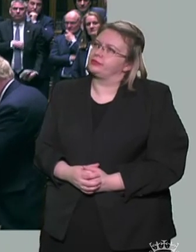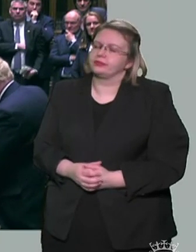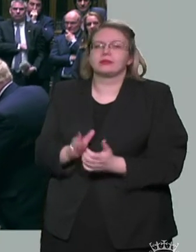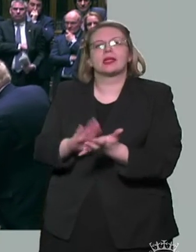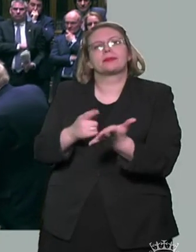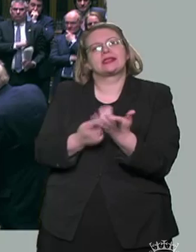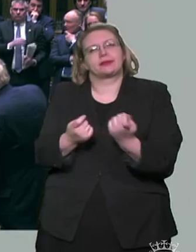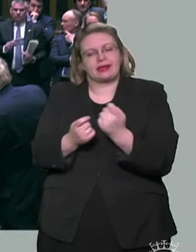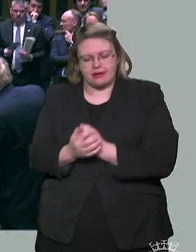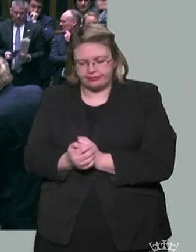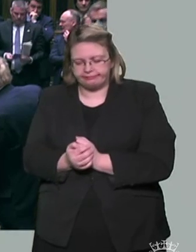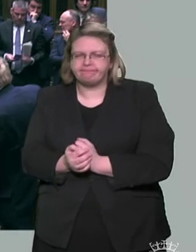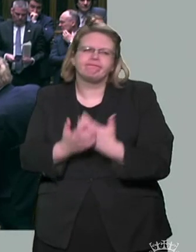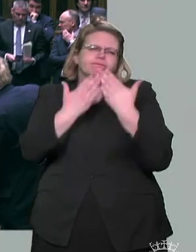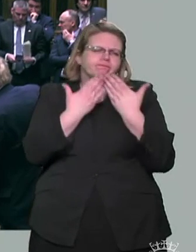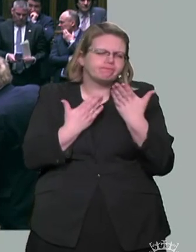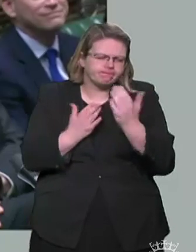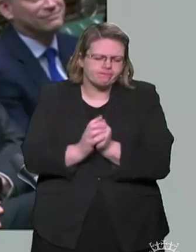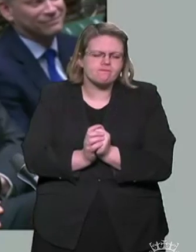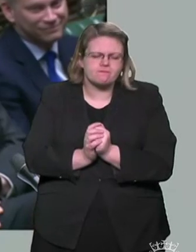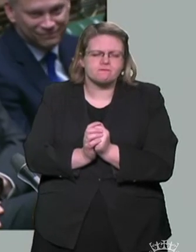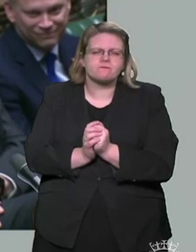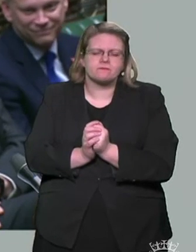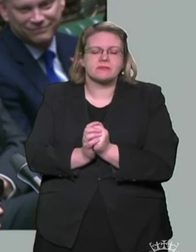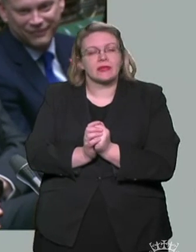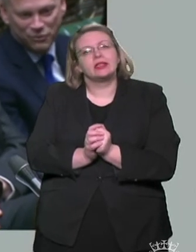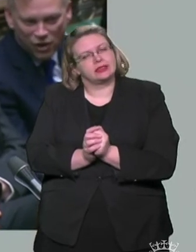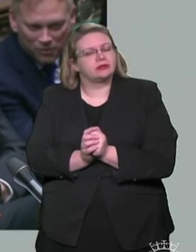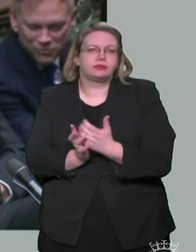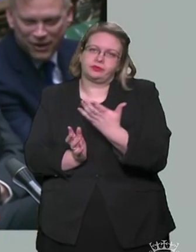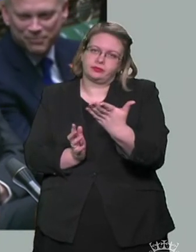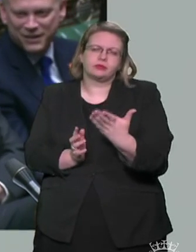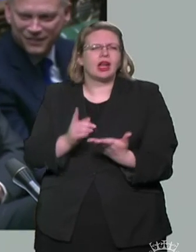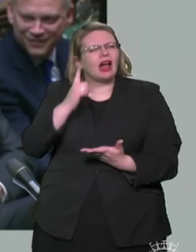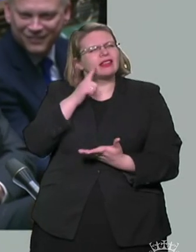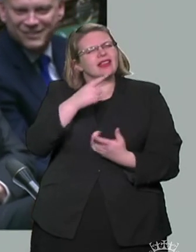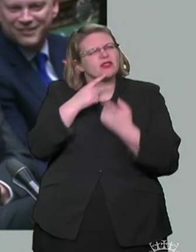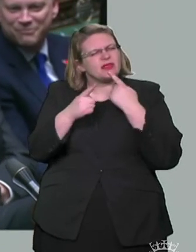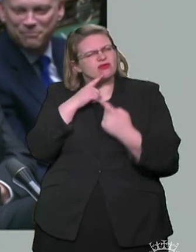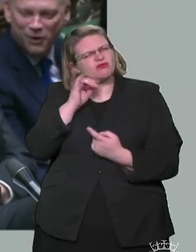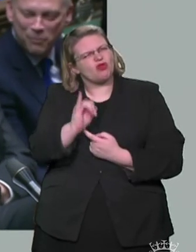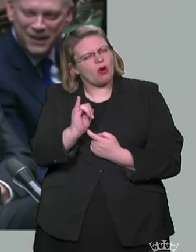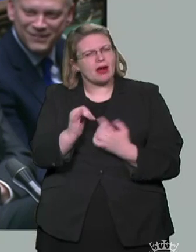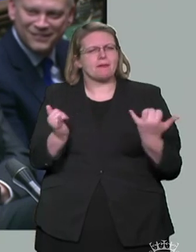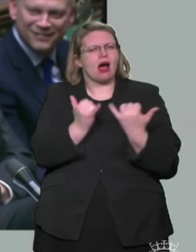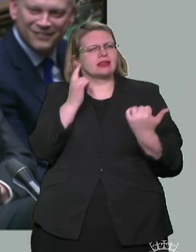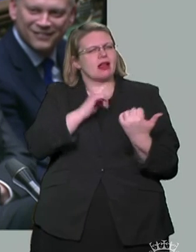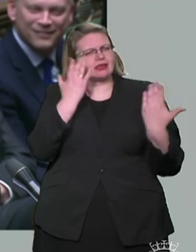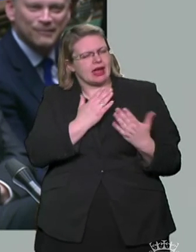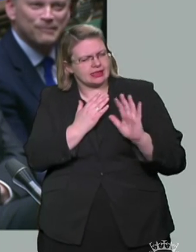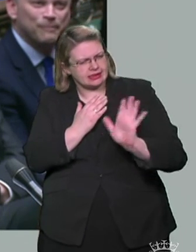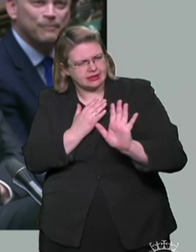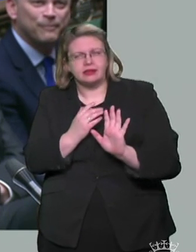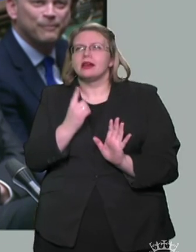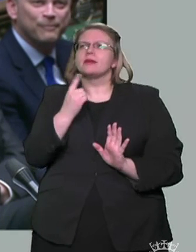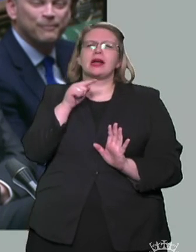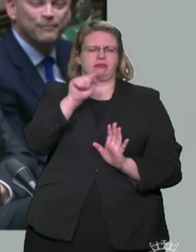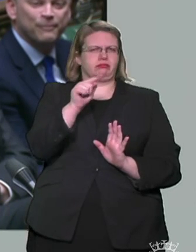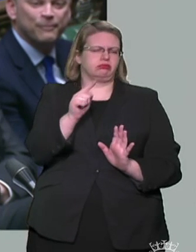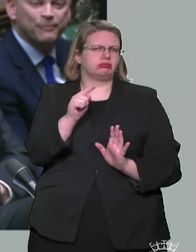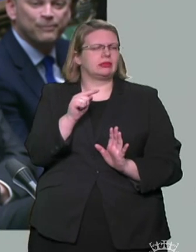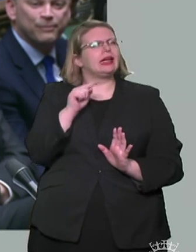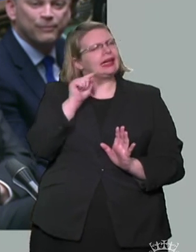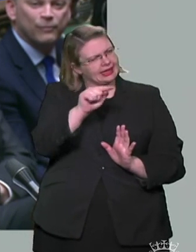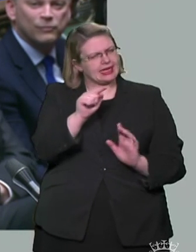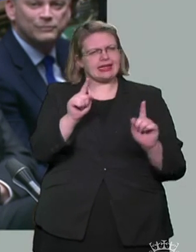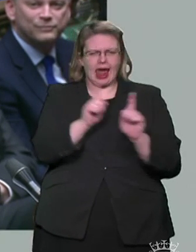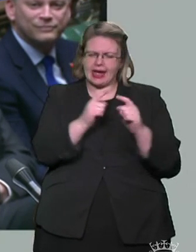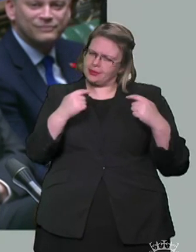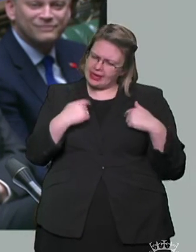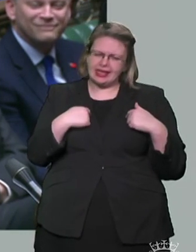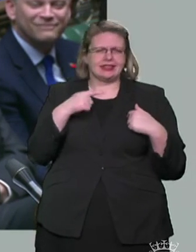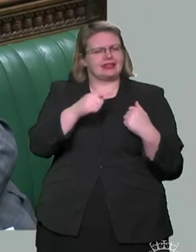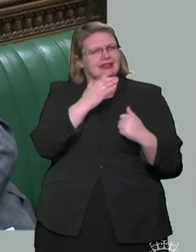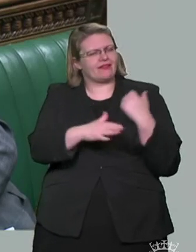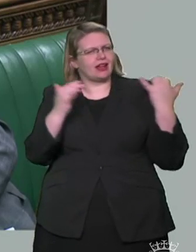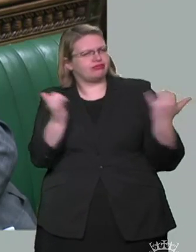I think the right honourable Gentleman is in error in what he says about events last night, but he is, like me, a living testament to the benefits of moderation in all things.